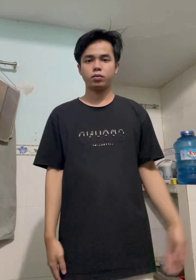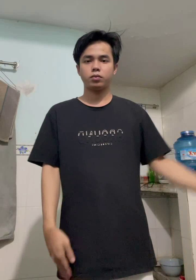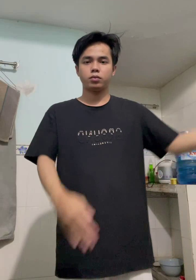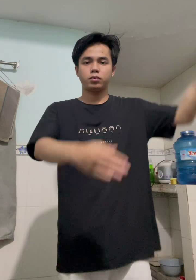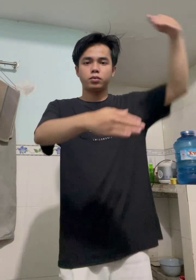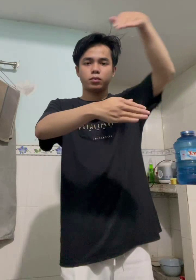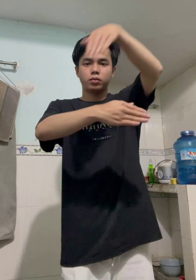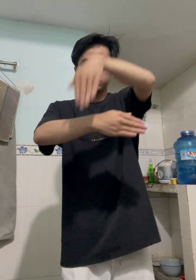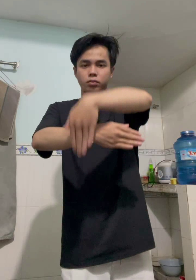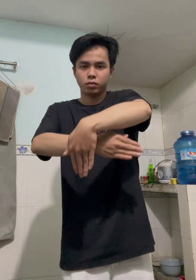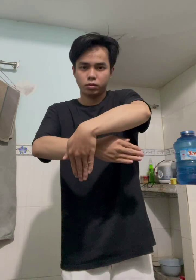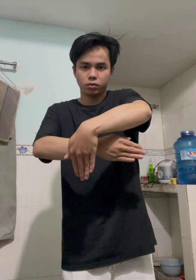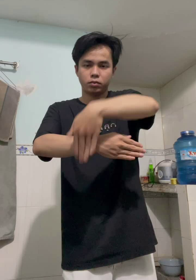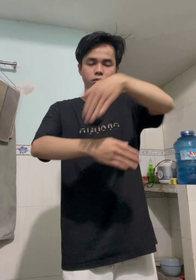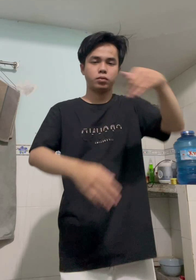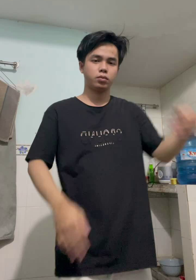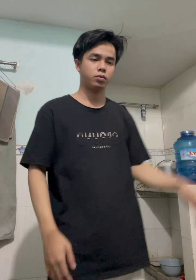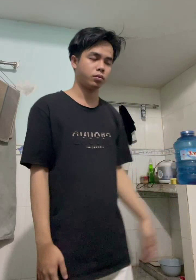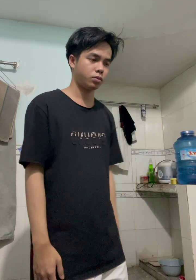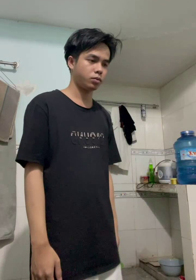buoi chieu